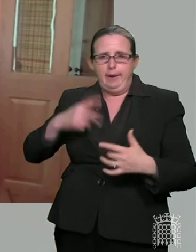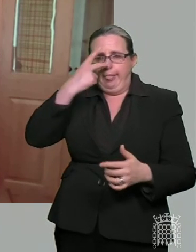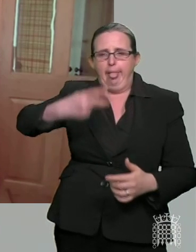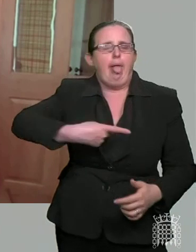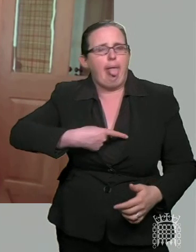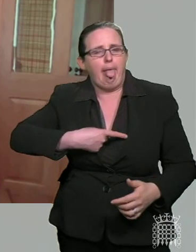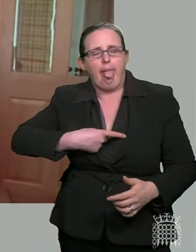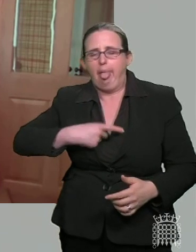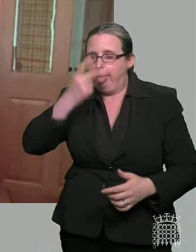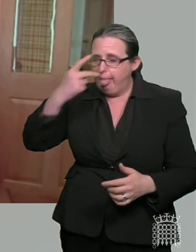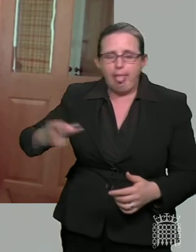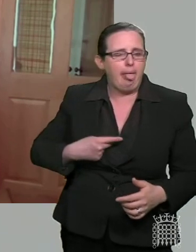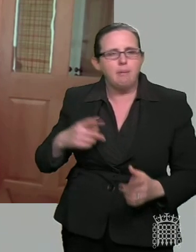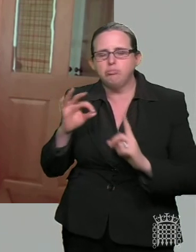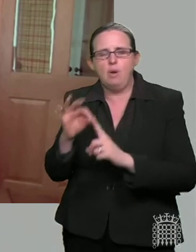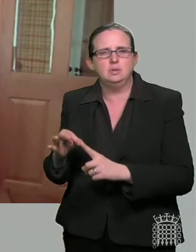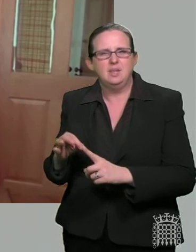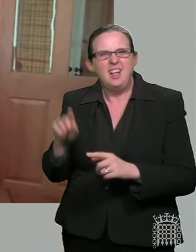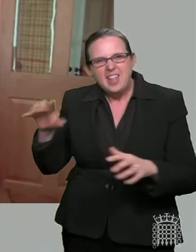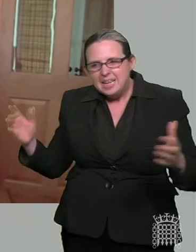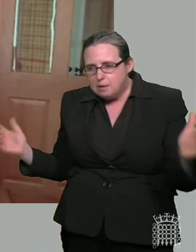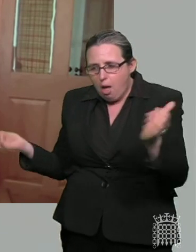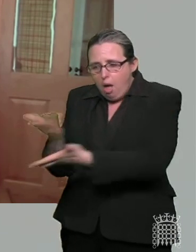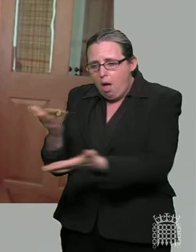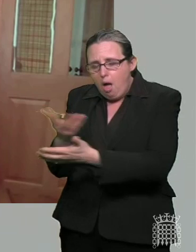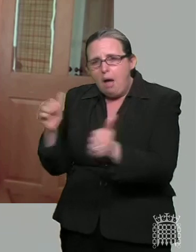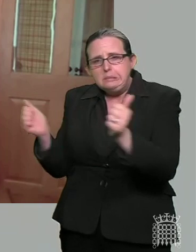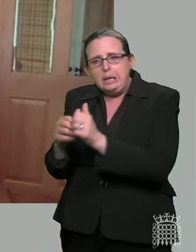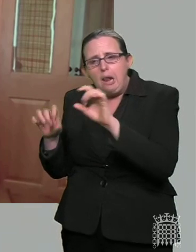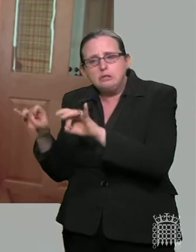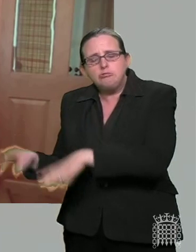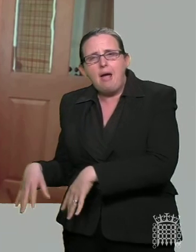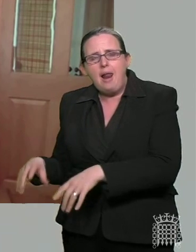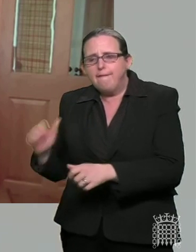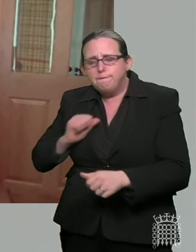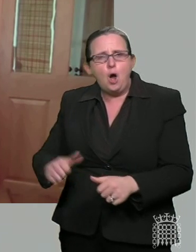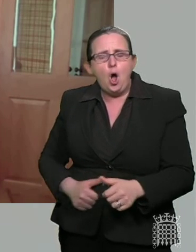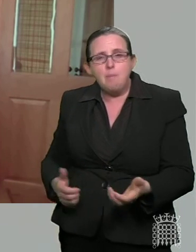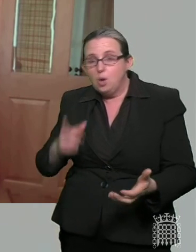This deal would be the final nail in the coffin for many Scottish crofters and farmers.